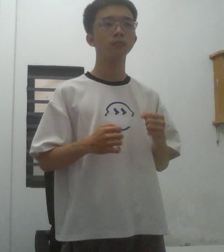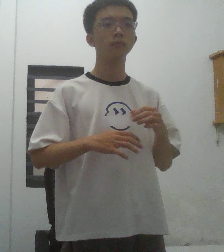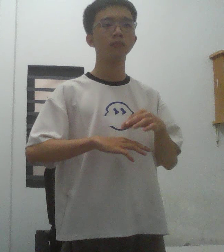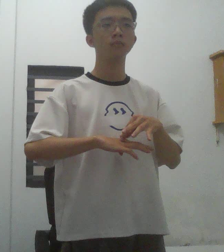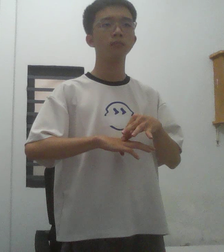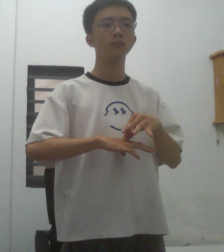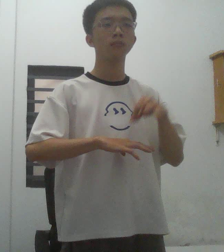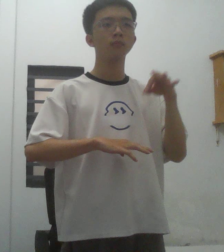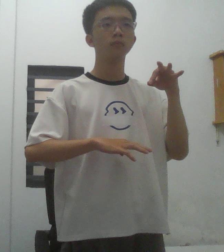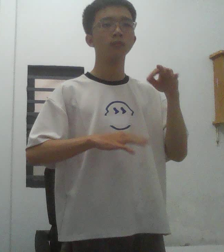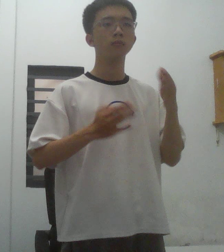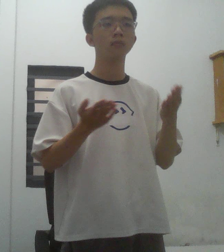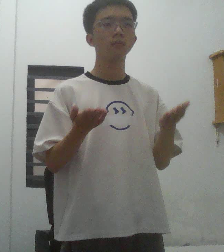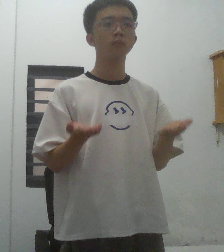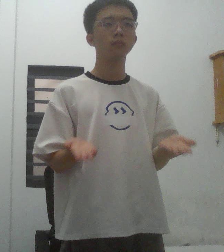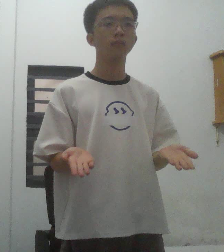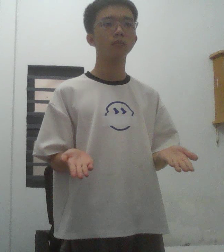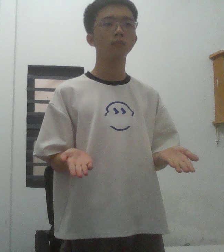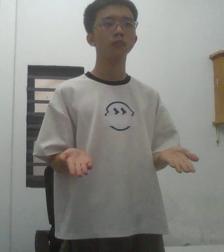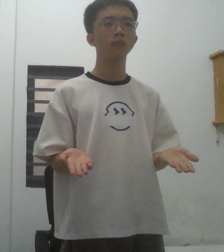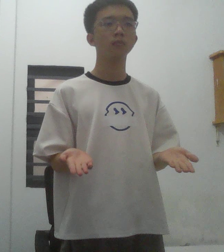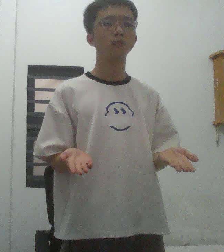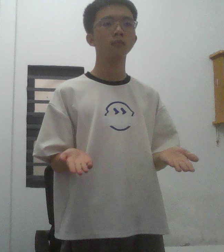tuan nay